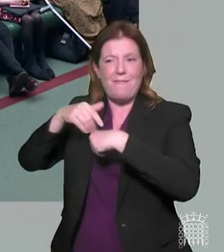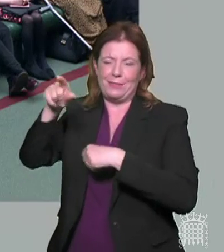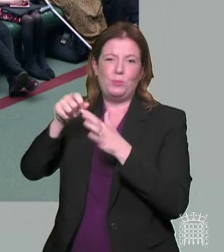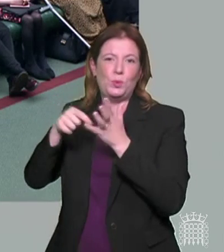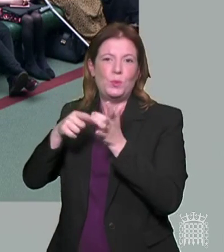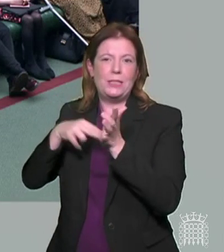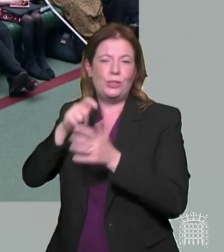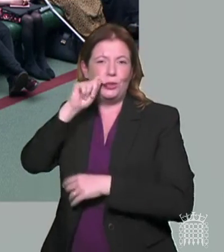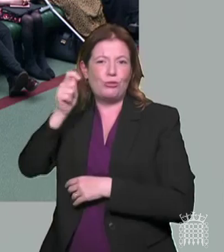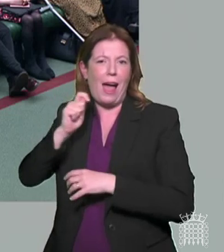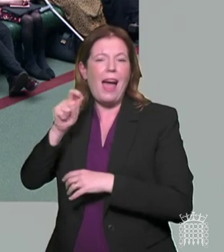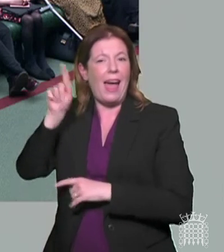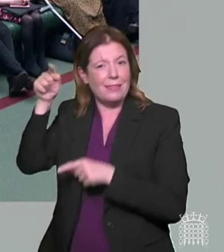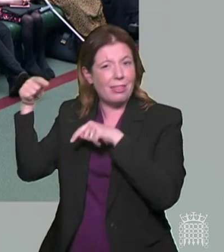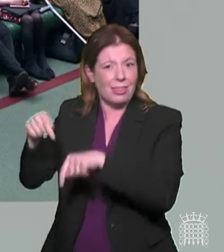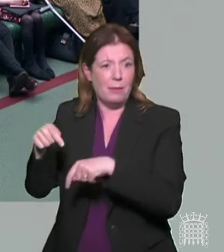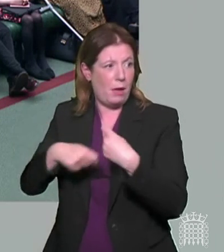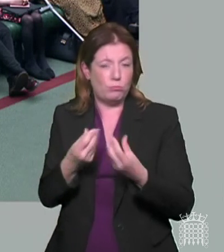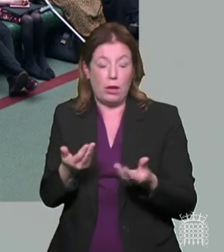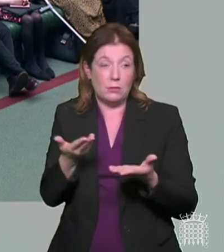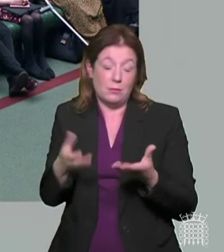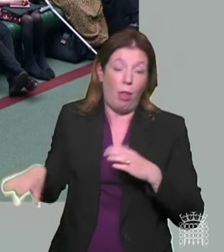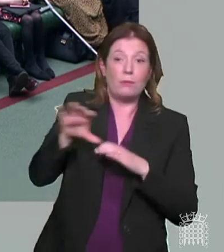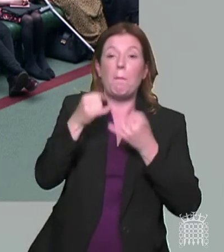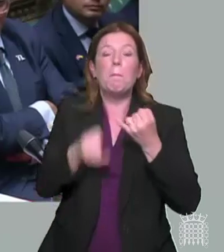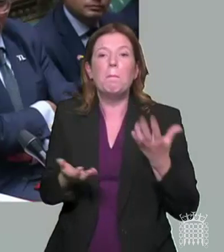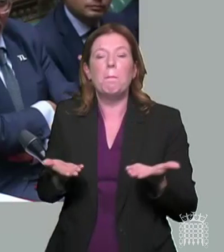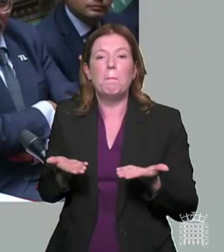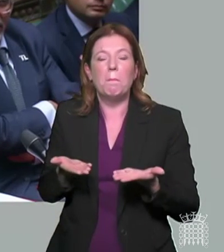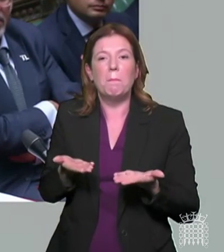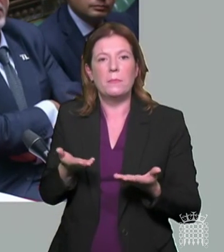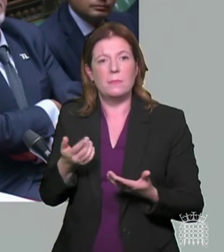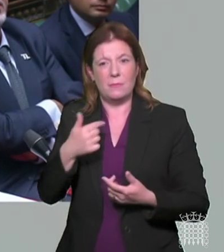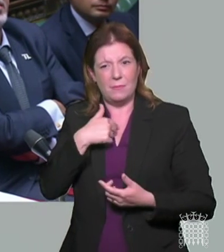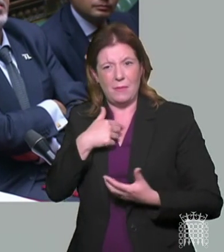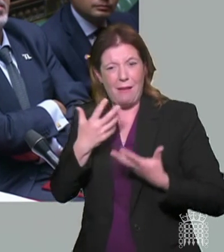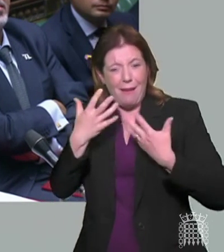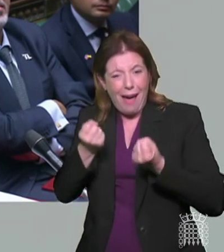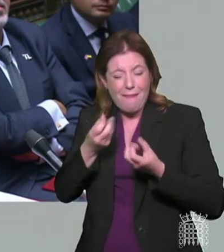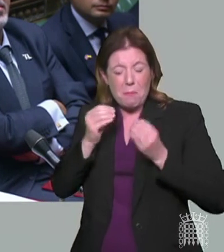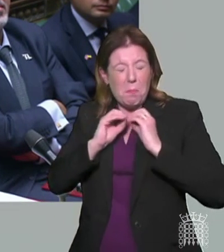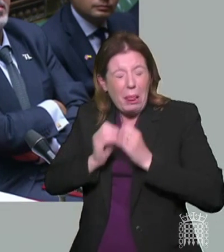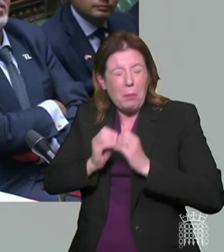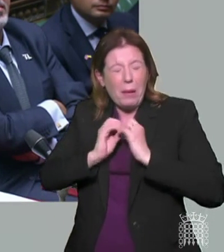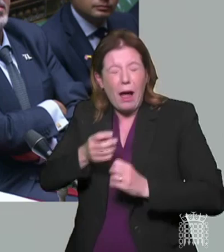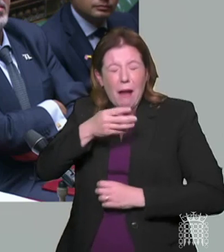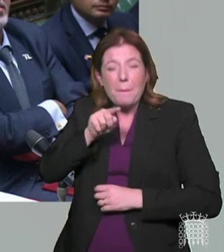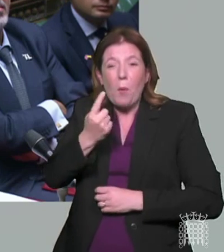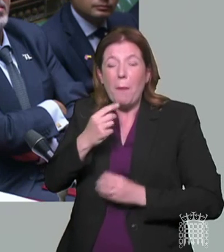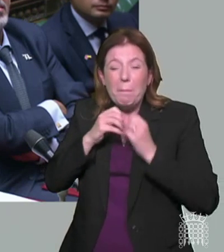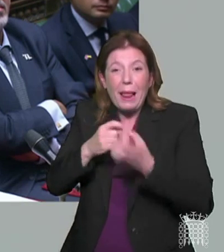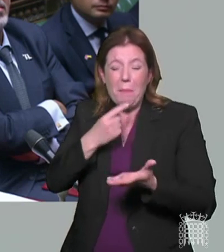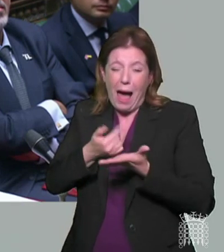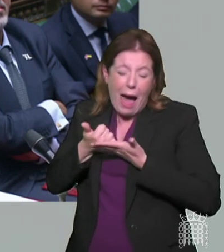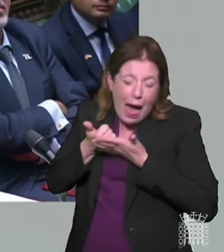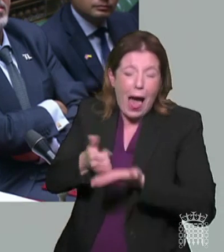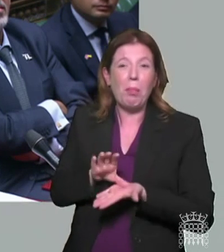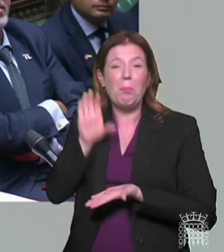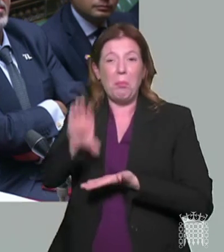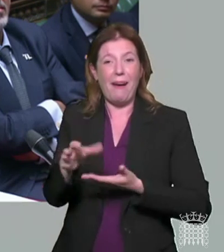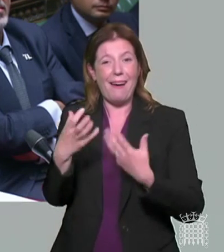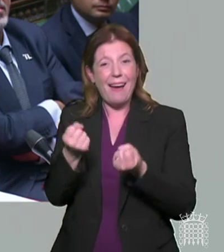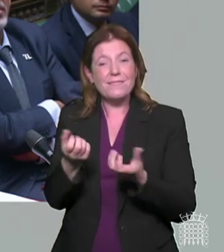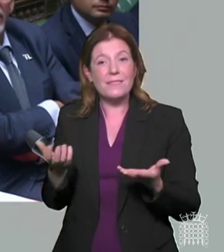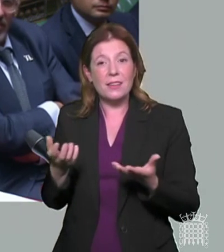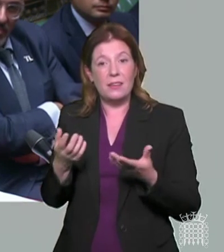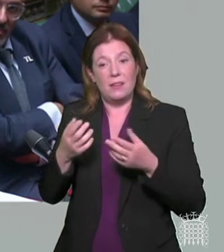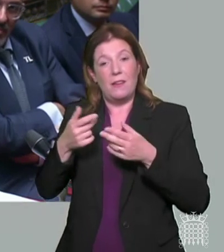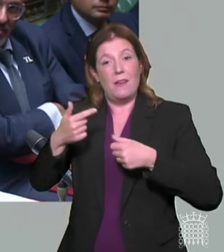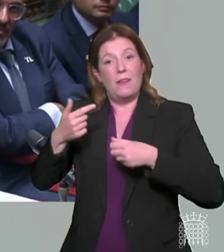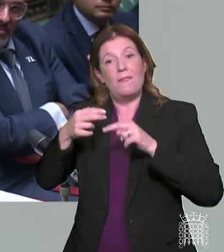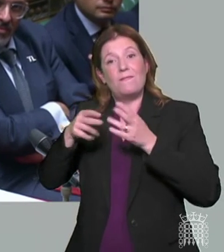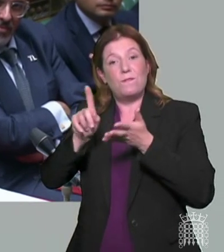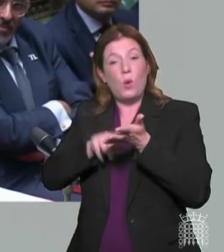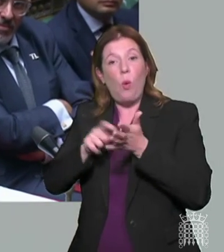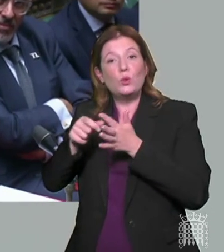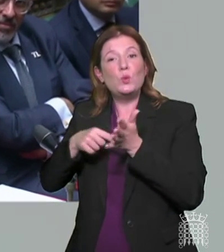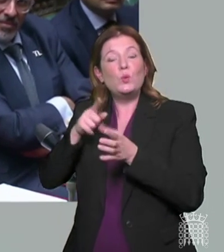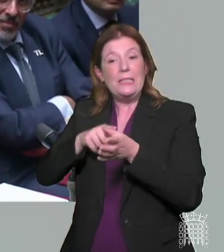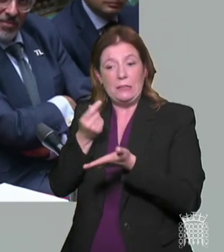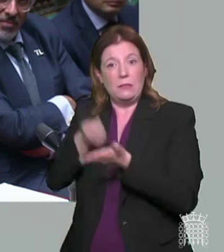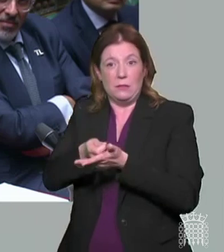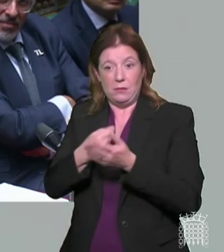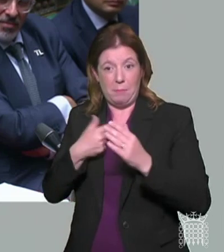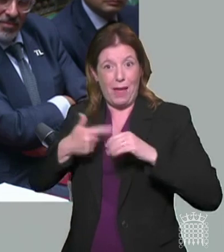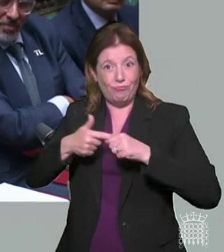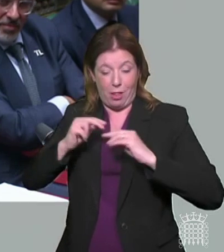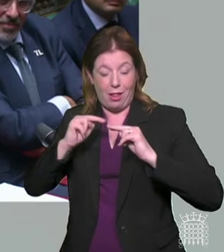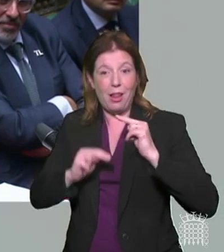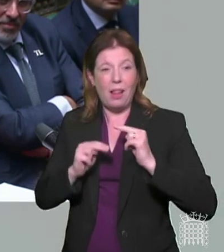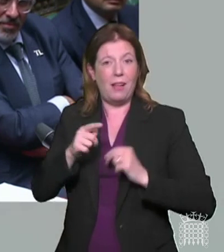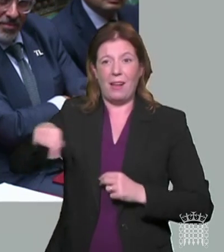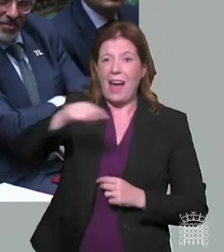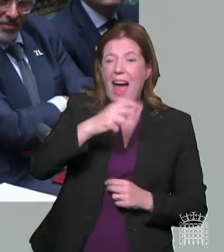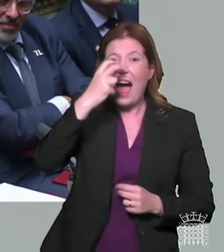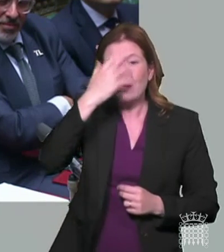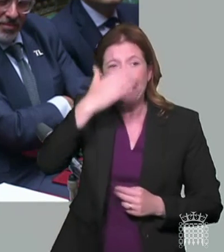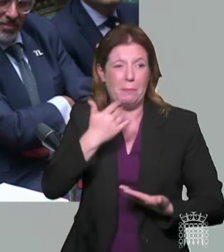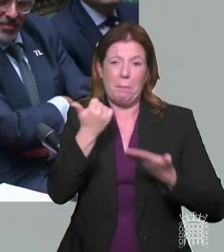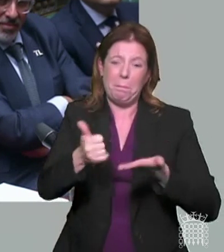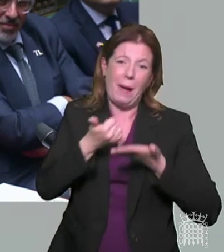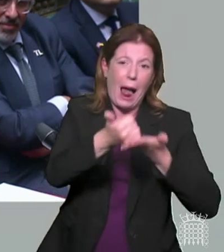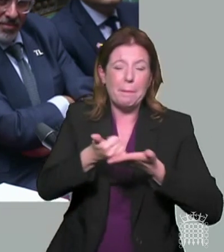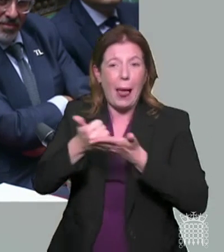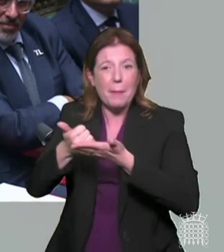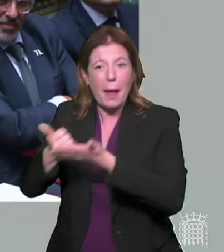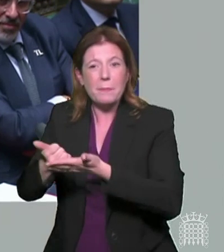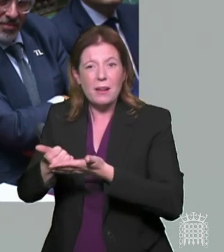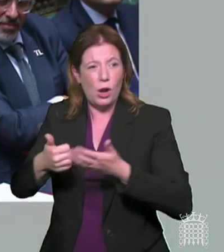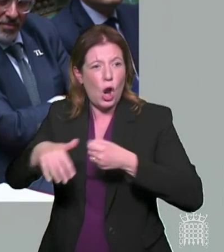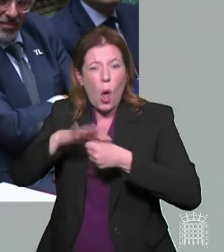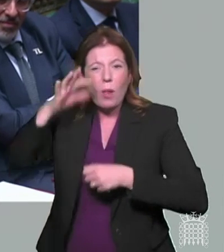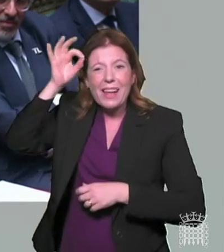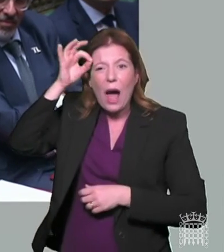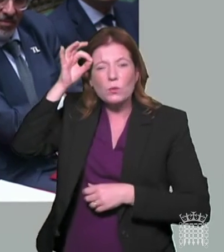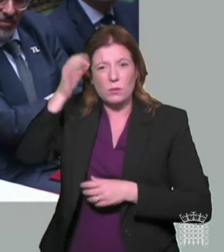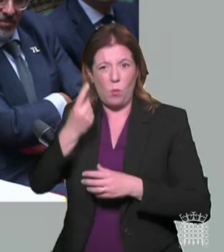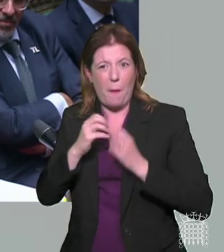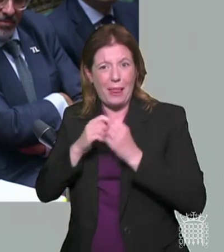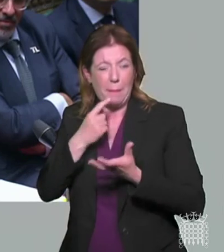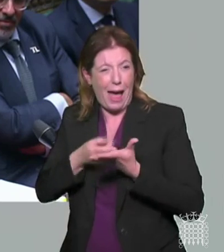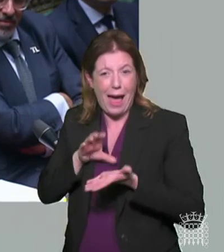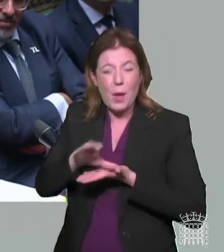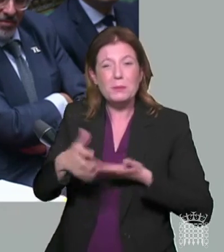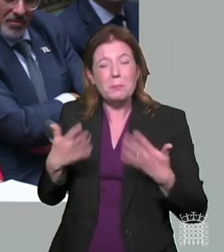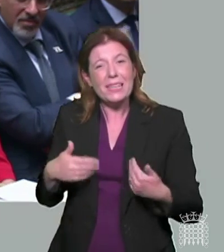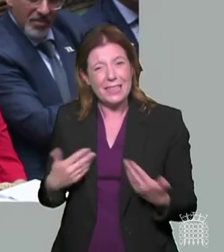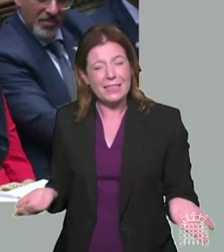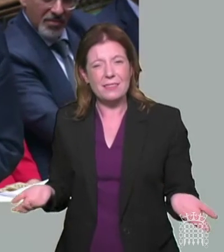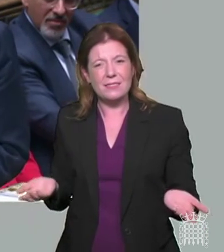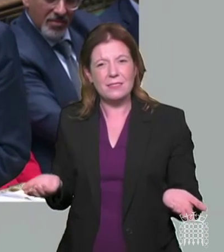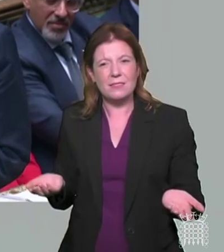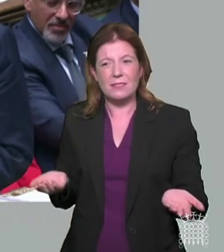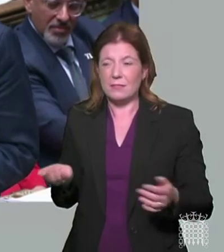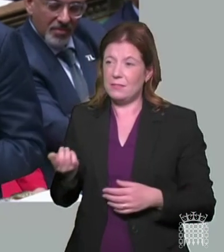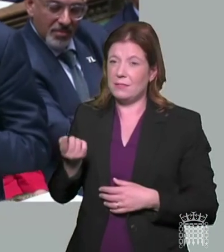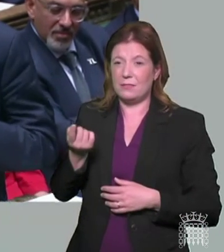To deal with that, we are putting billions and billions—already £9.1 billion—into supporting people with the cost of energy, cutting fuel duty by record sums, and helping elderly people in all sorts of ways, not least through local councils, with another £1 billion.